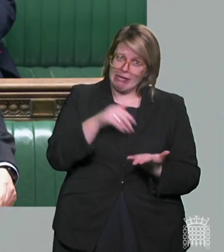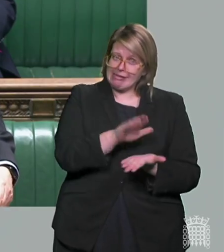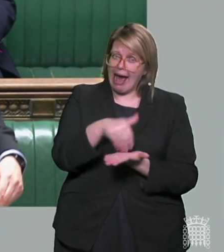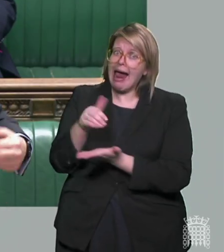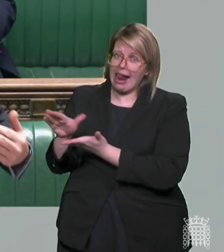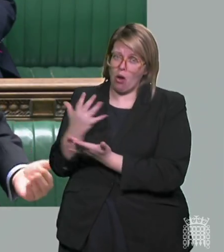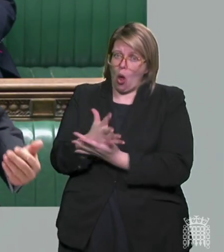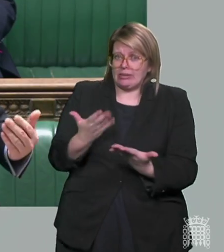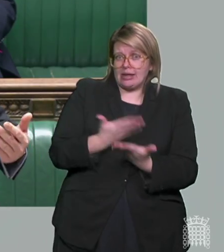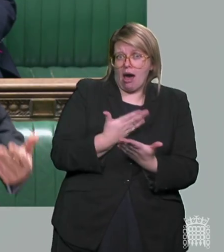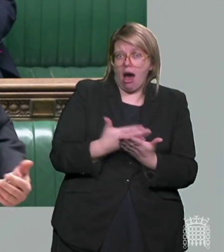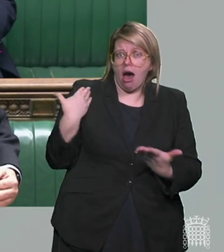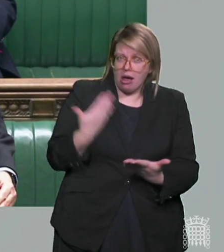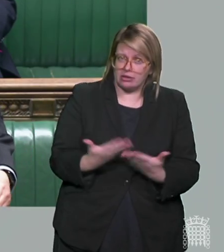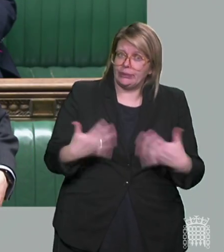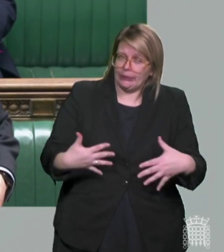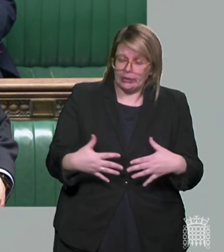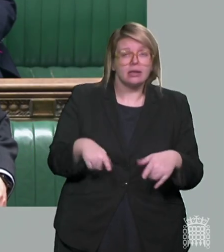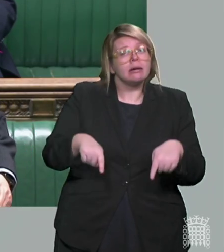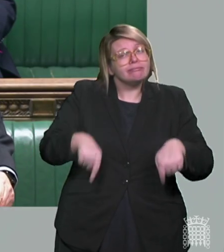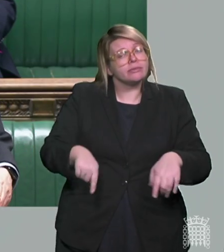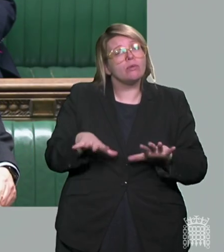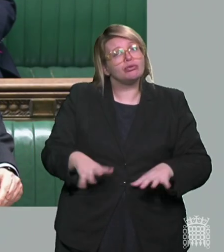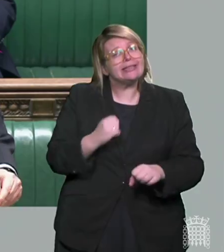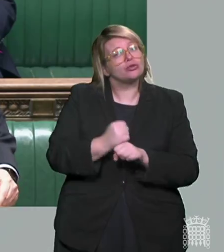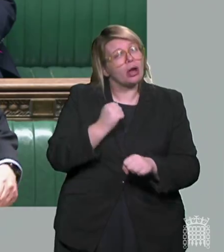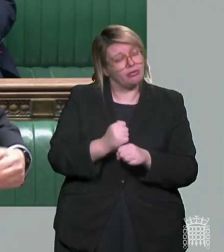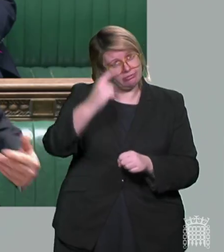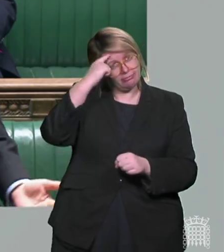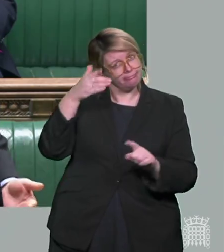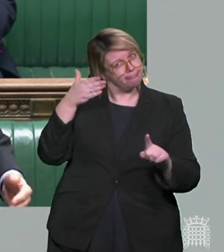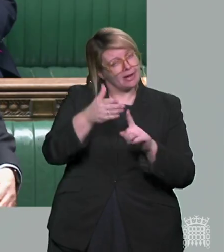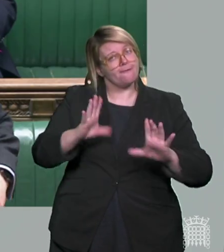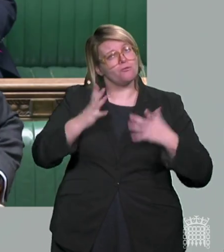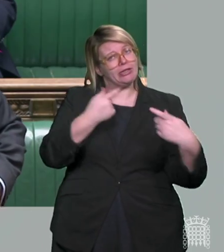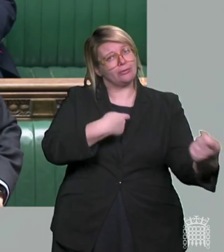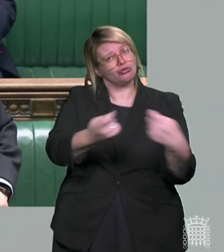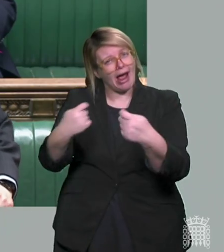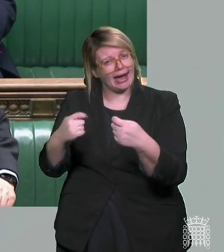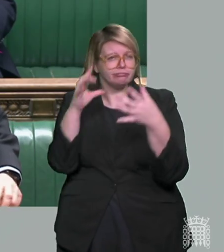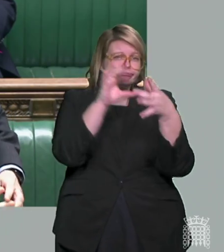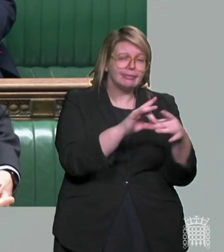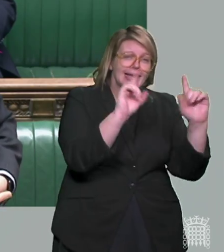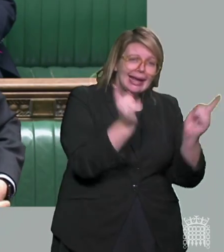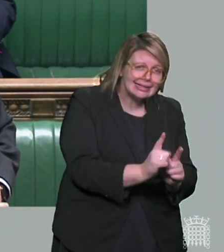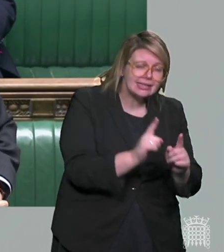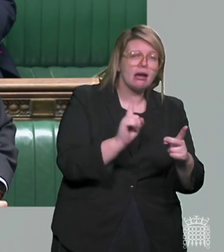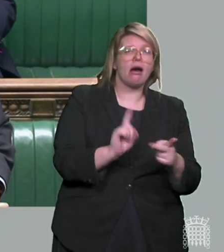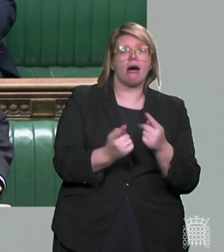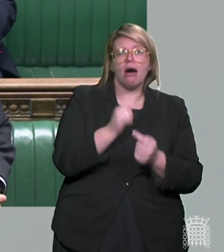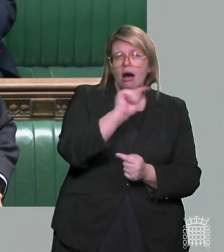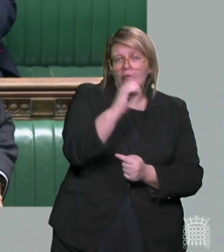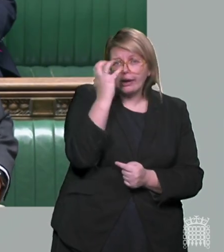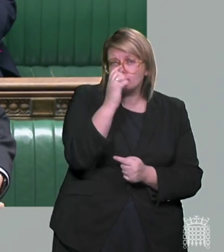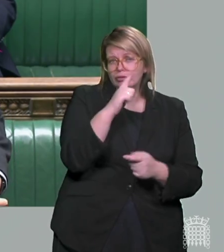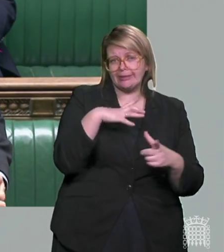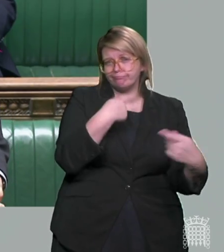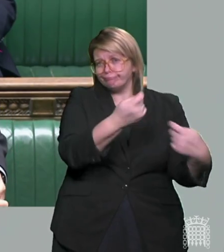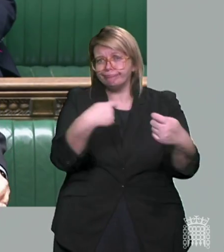The UK Government have an ambitious programme of free trade negotiations that will include India and the comprehensive and progressive agreement for trans-Pacific partnership.